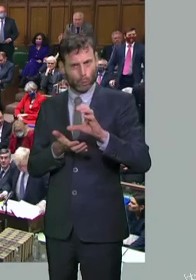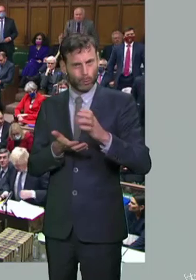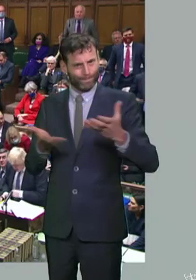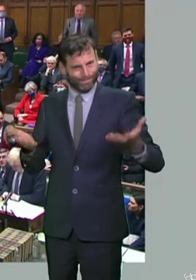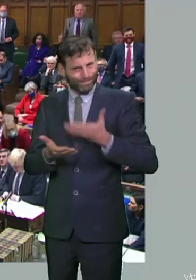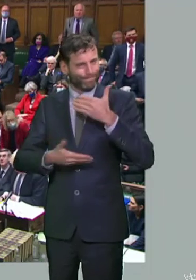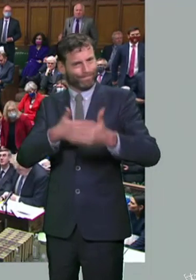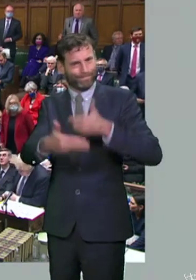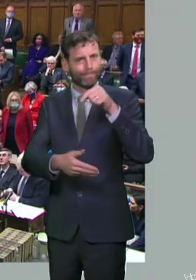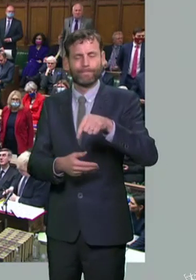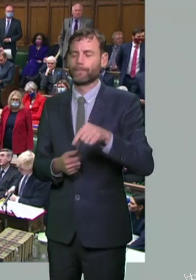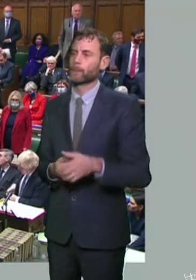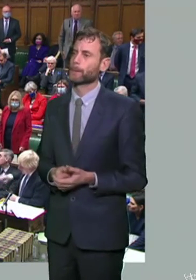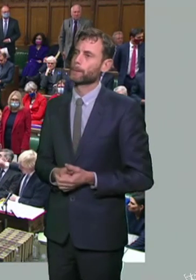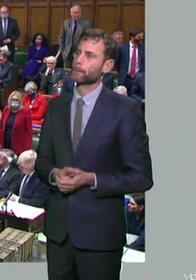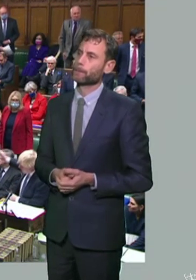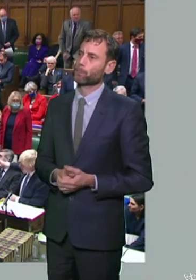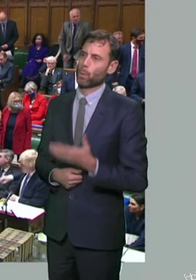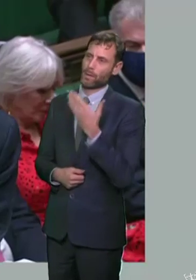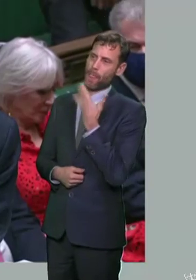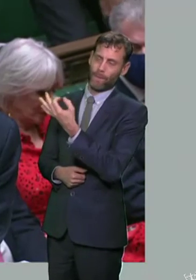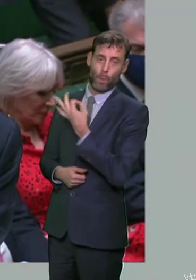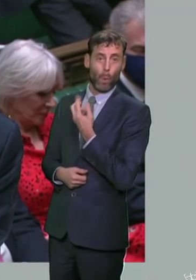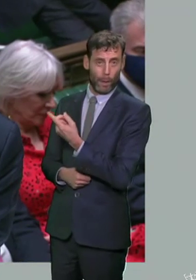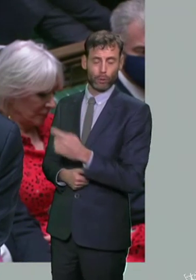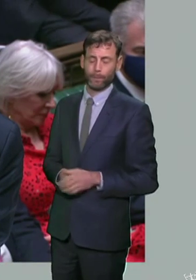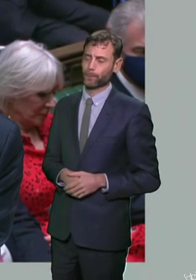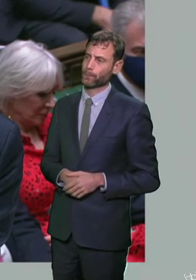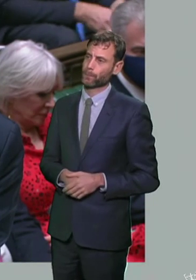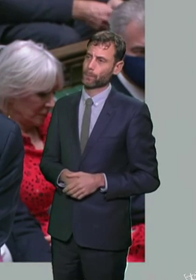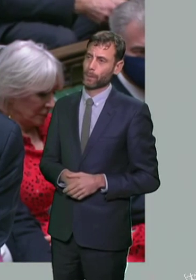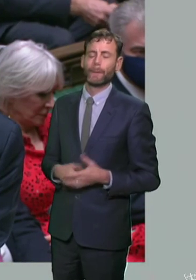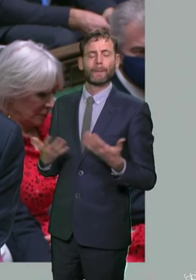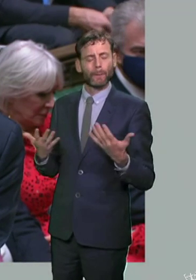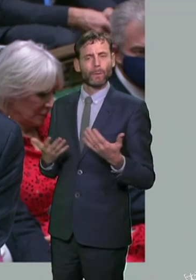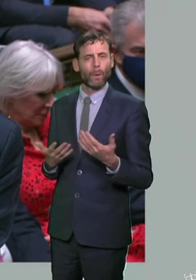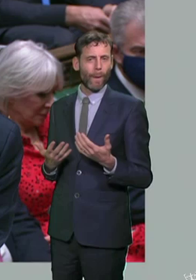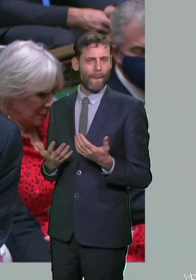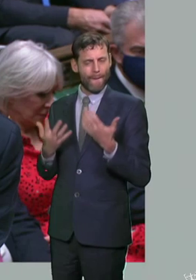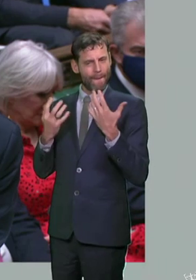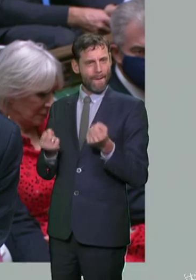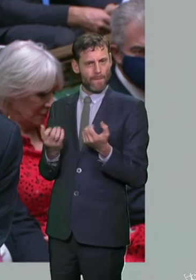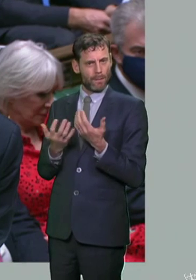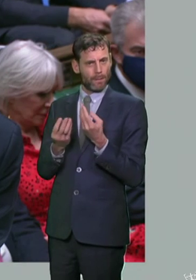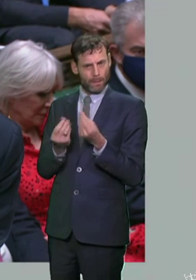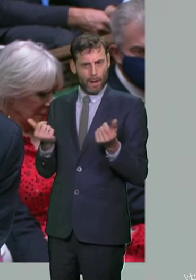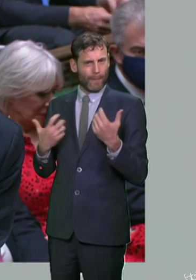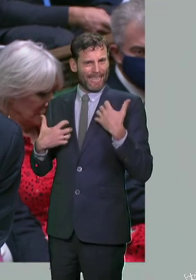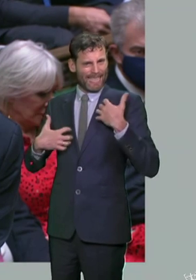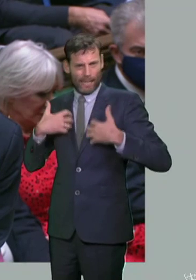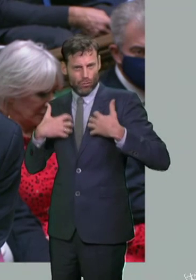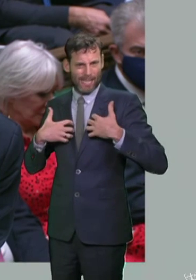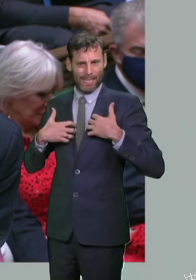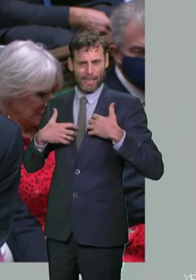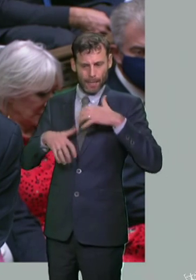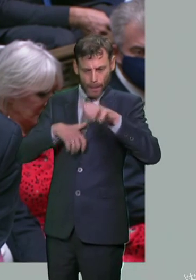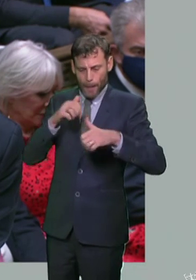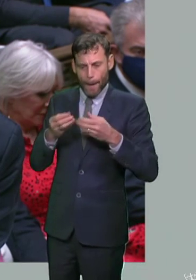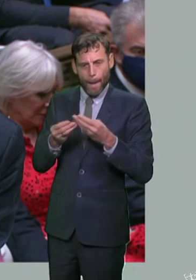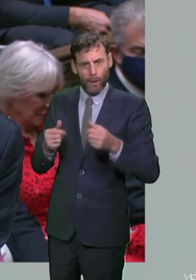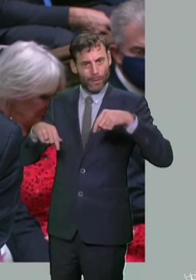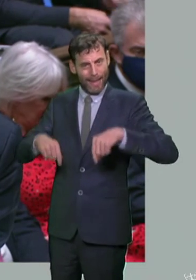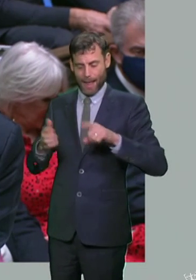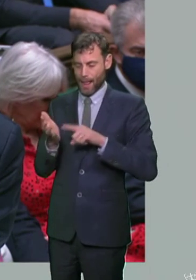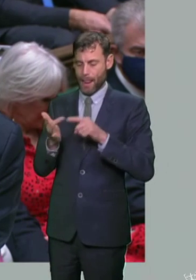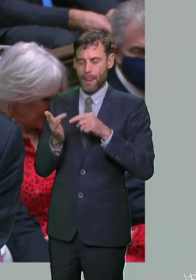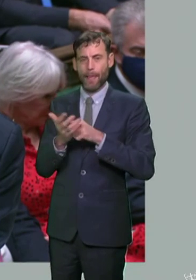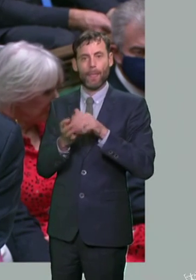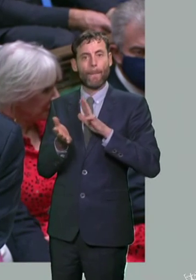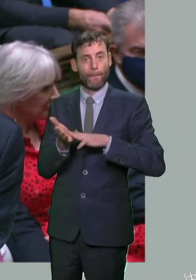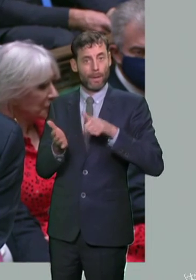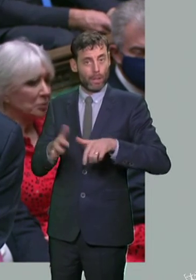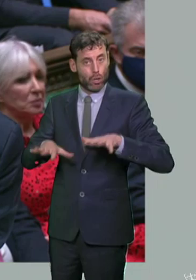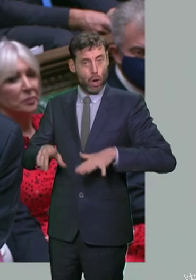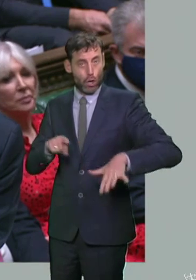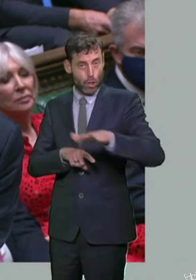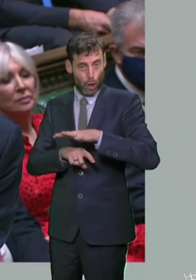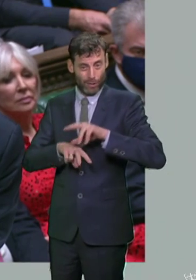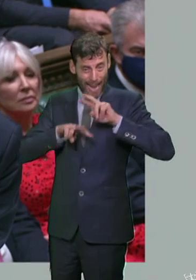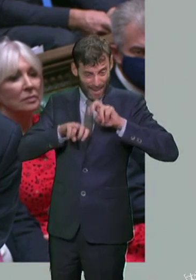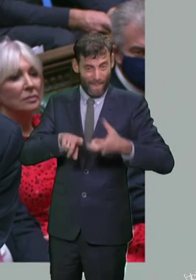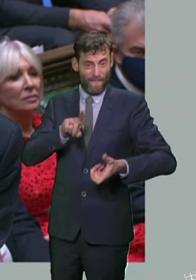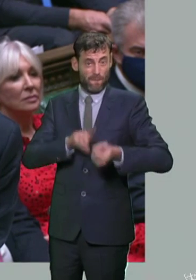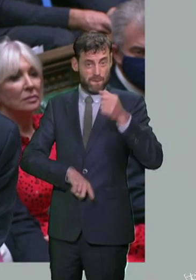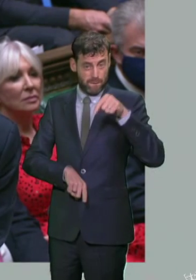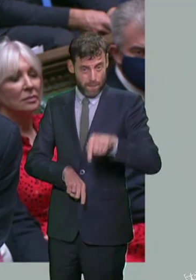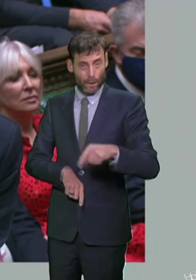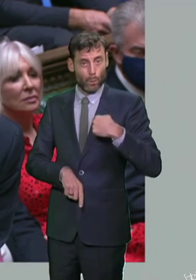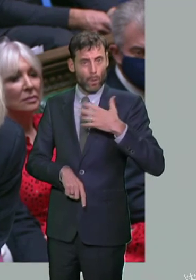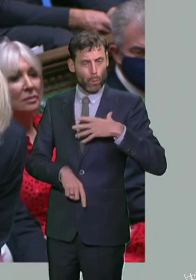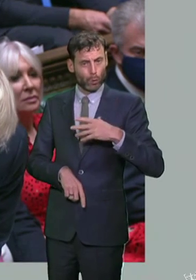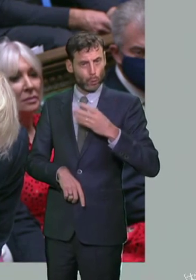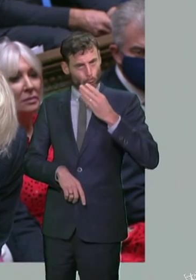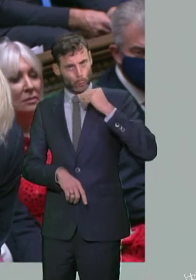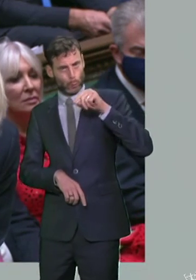As my right honourable Friend knows, there are some very interesting and potentially very lucrative sources of minerals such as lithium in this country, whose exploration, discovery and reuse we are encouraging.